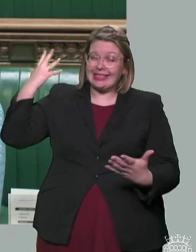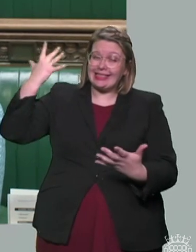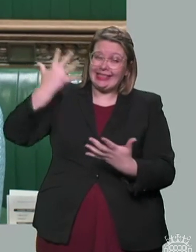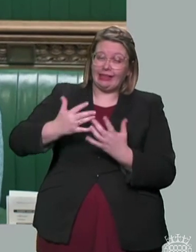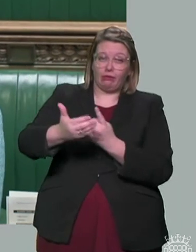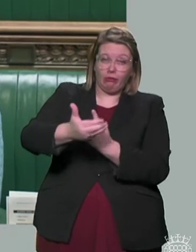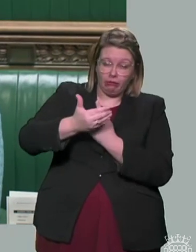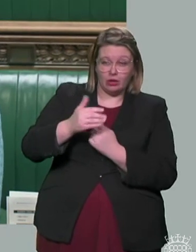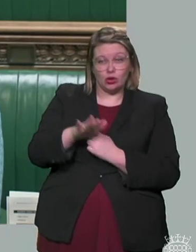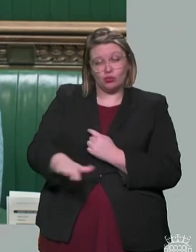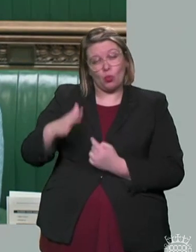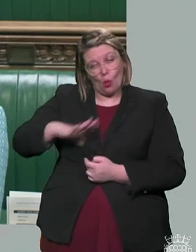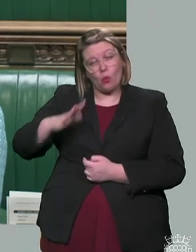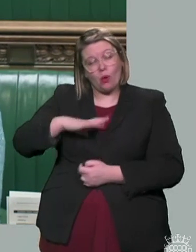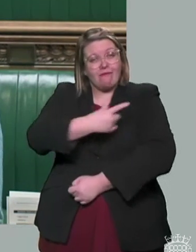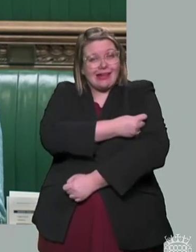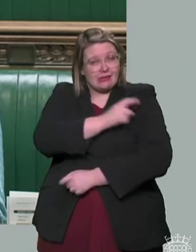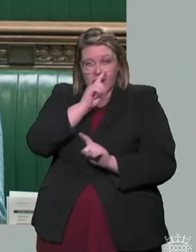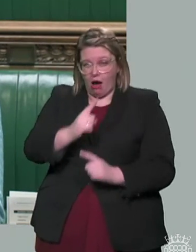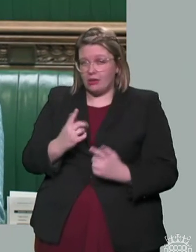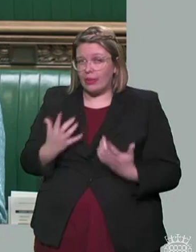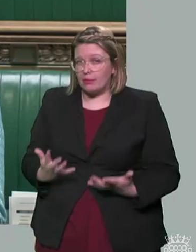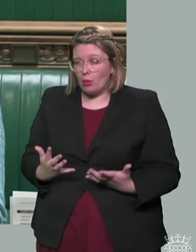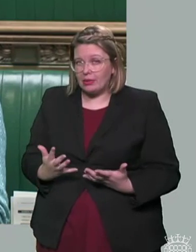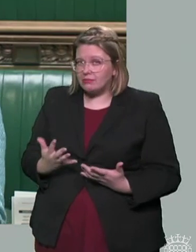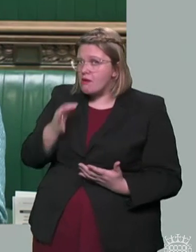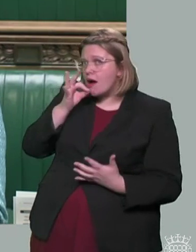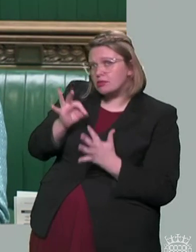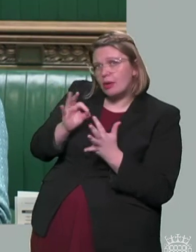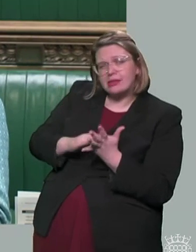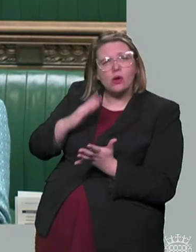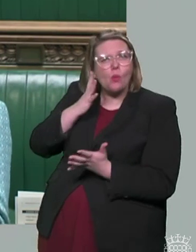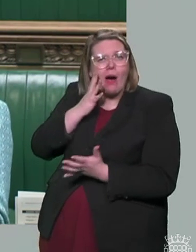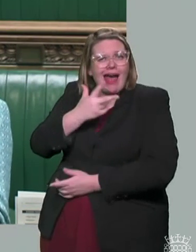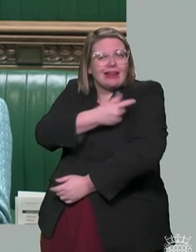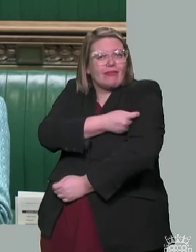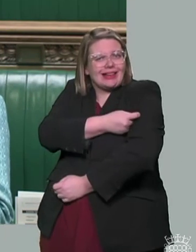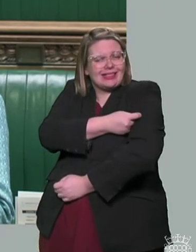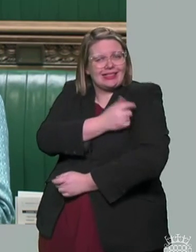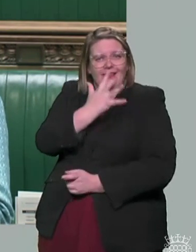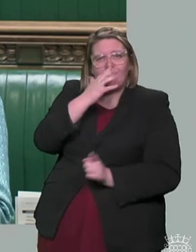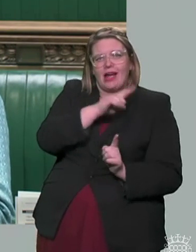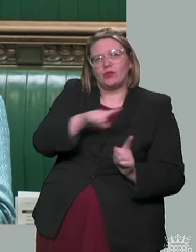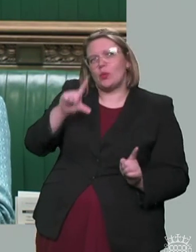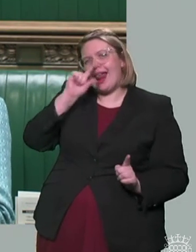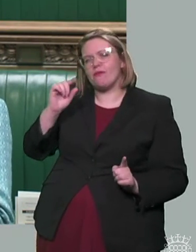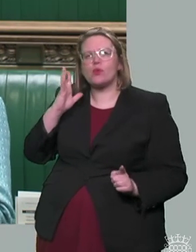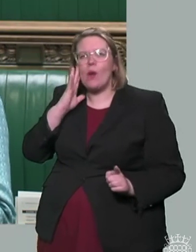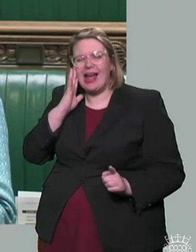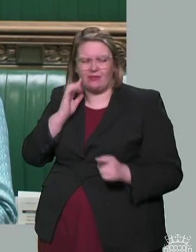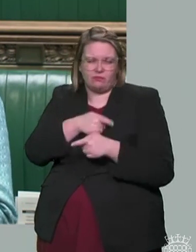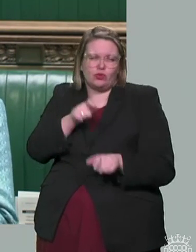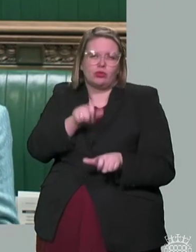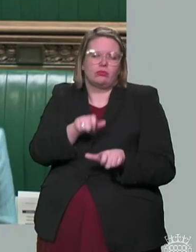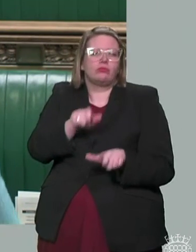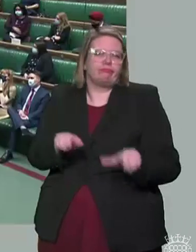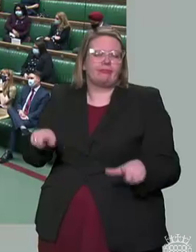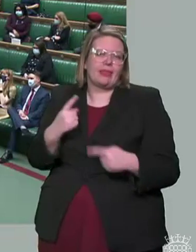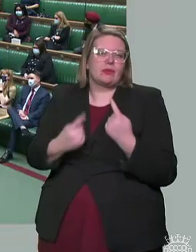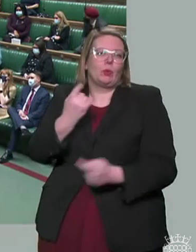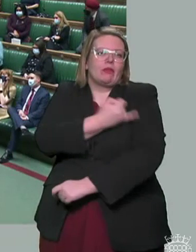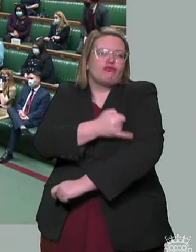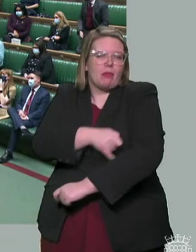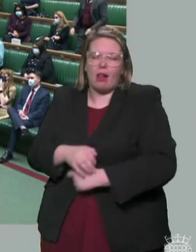They really want the vaccine but they cannot get it. Can the Prime Ministers say more about when the vaccine will be rolled out to vulnerable children aged five to 11?